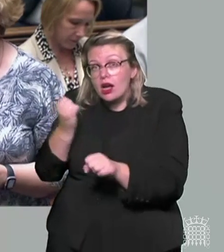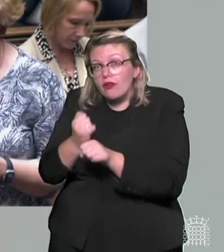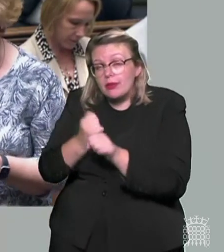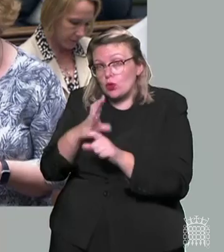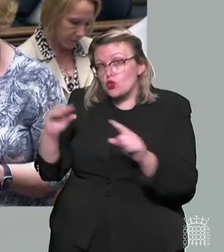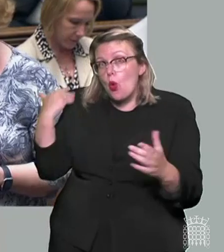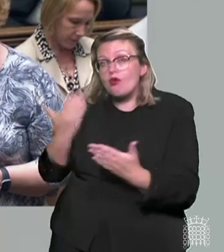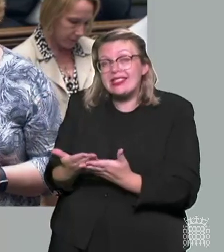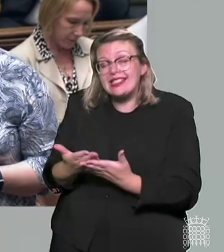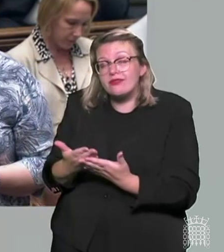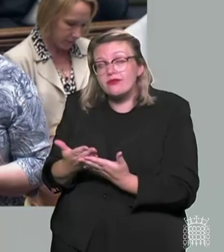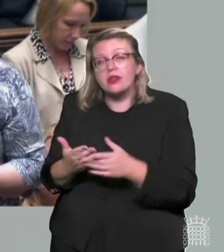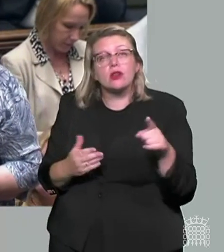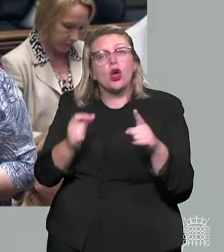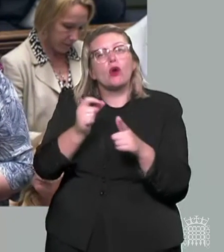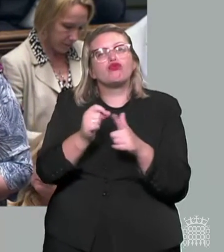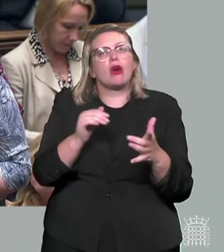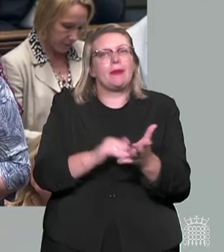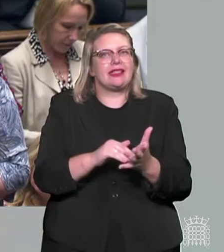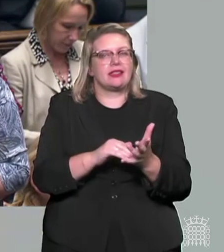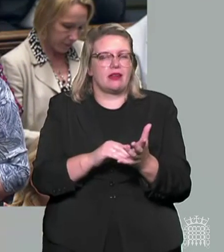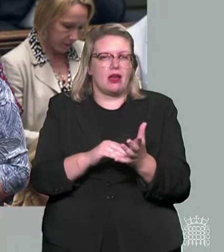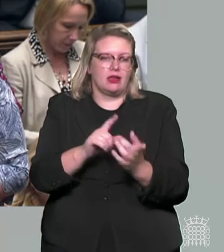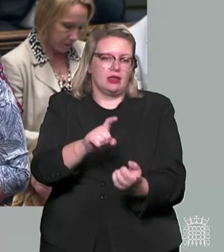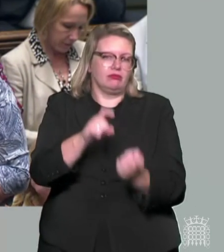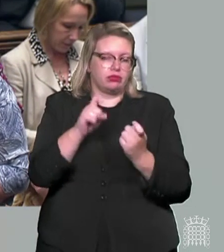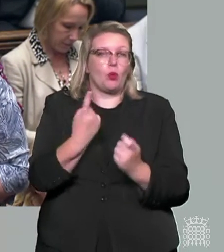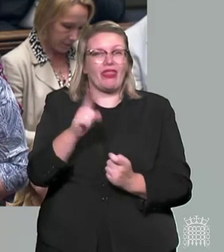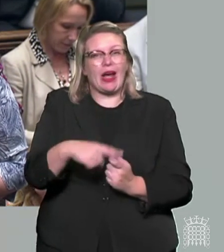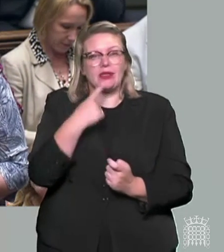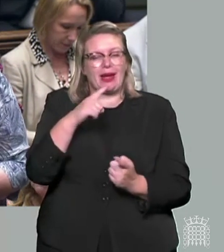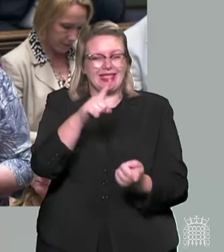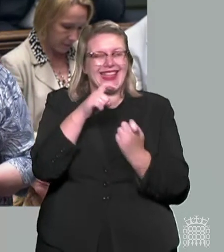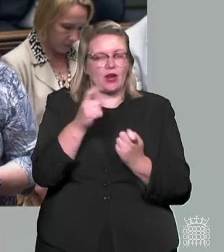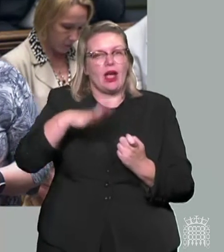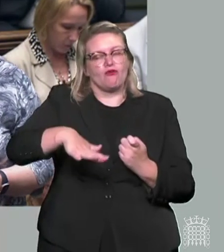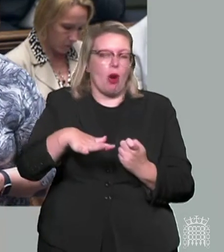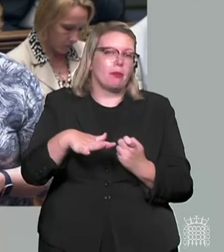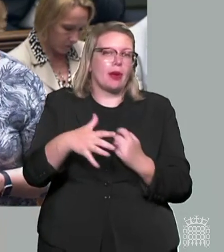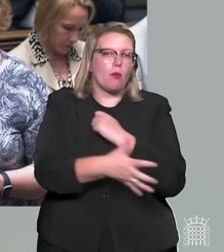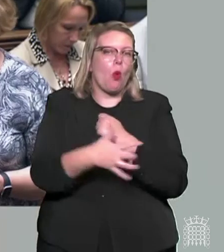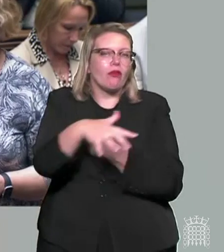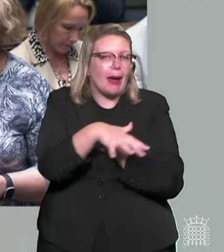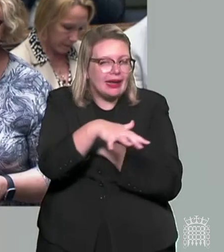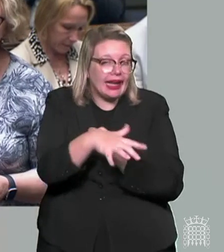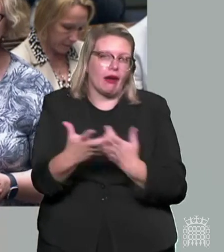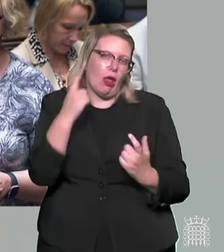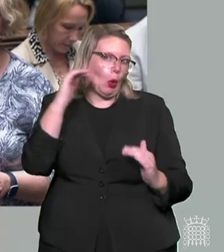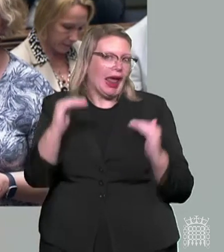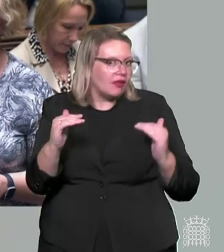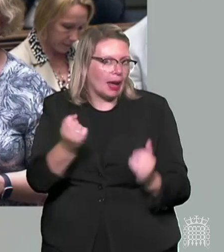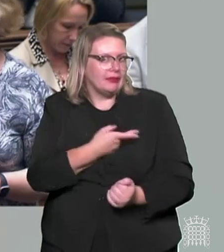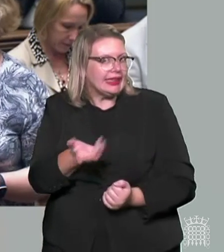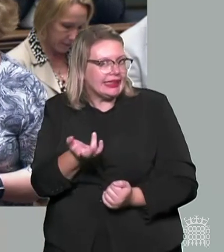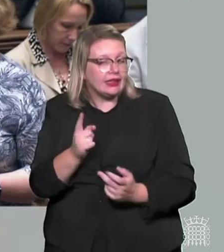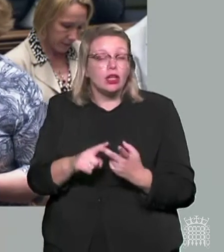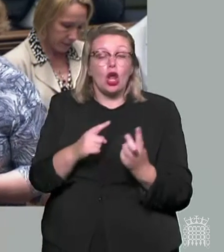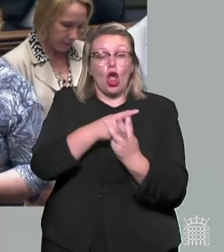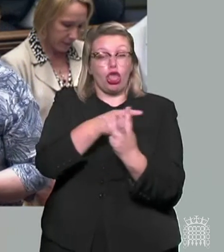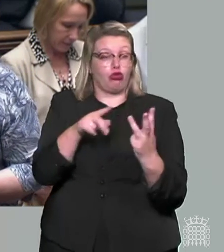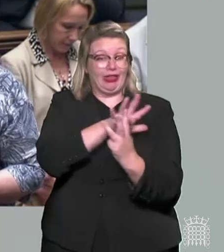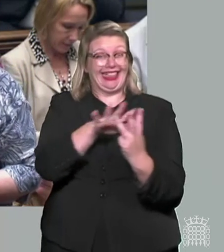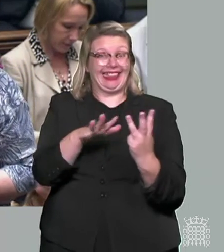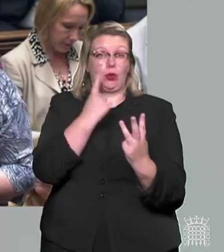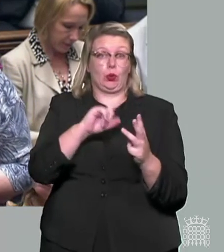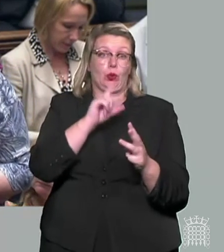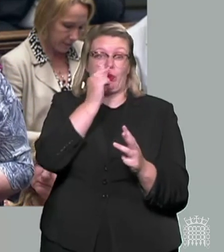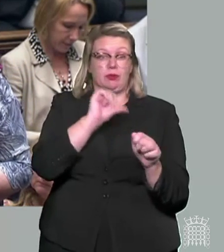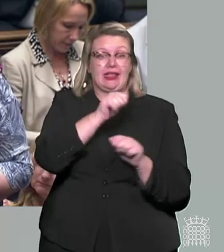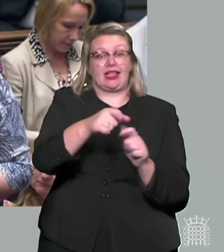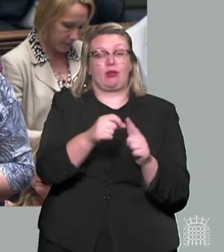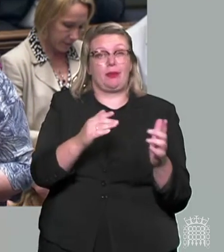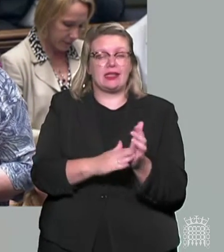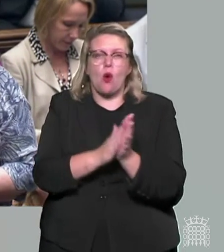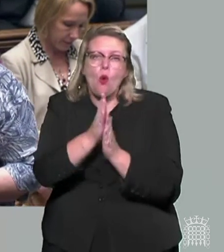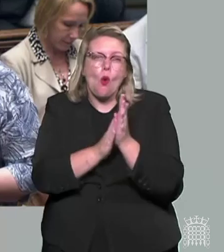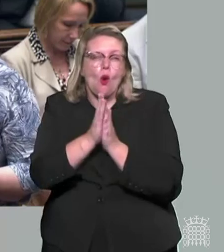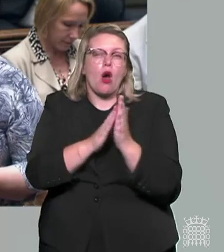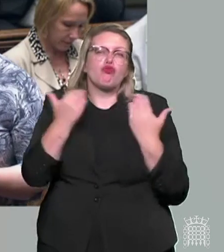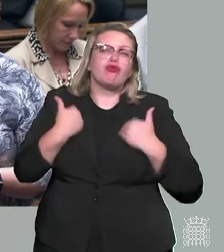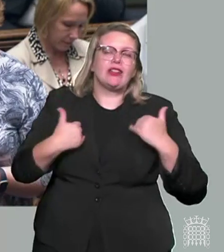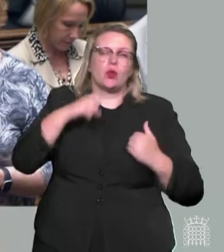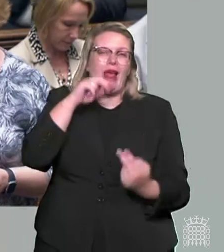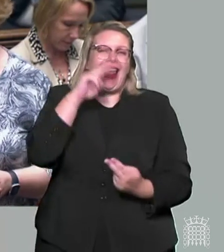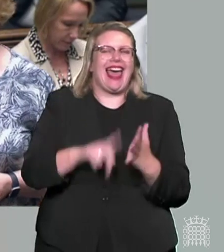In contrast, the Prime Minister took over £1,000 from the poorest families—so much for levelling up—and those fighting to replace him have been falling over themselves to promise tax cuts to the wealthy.